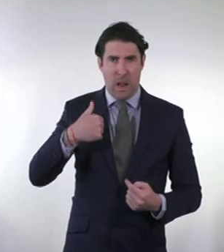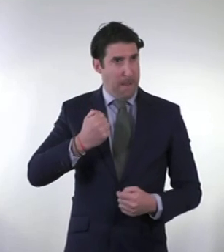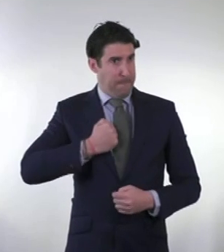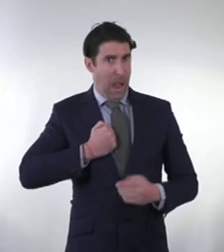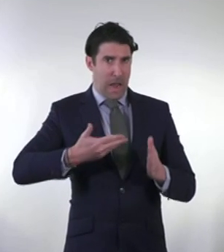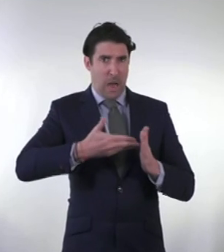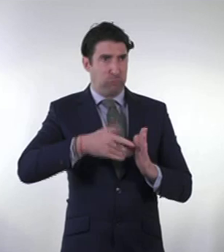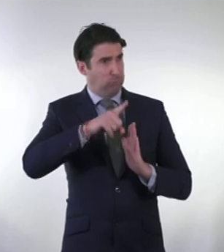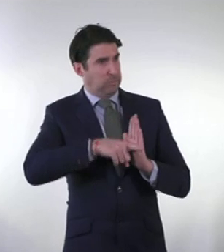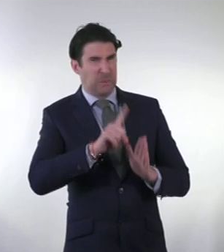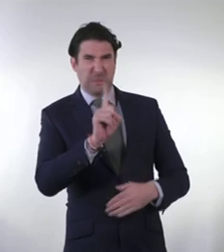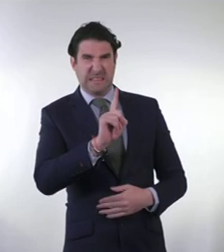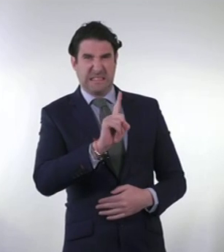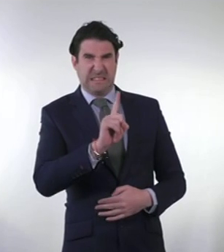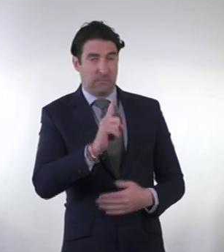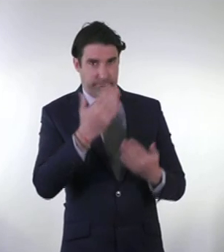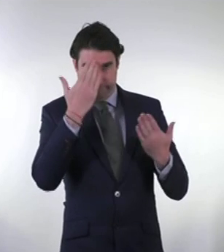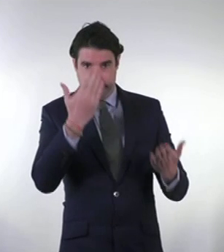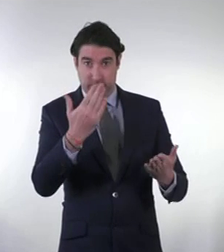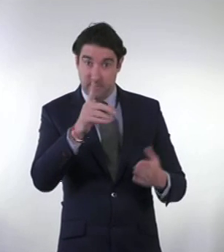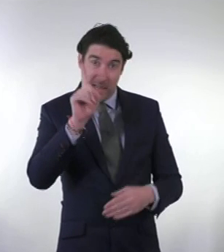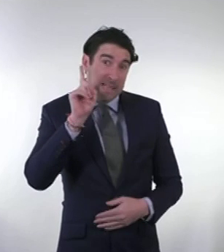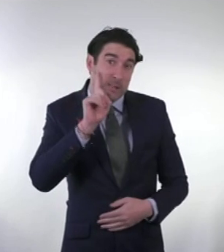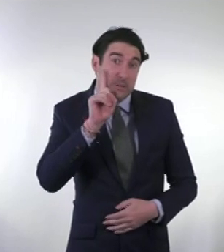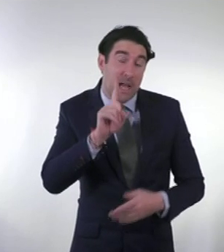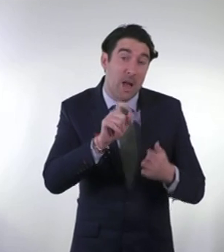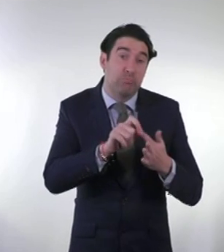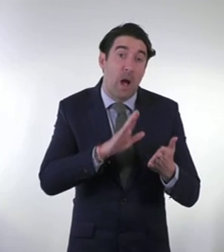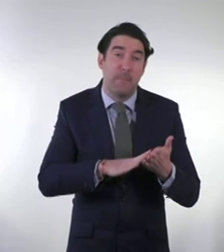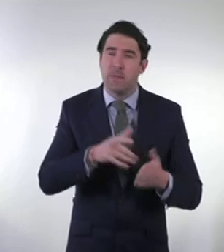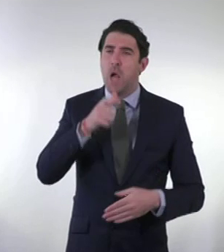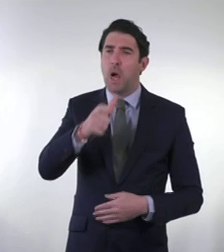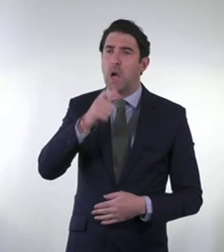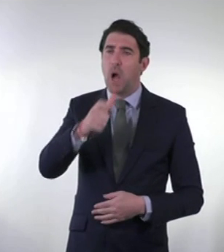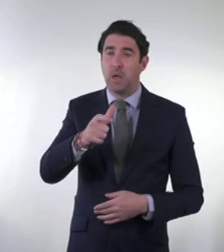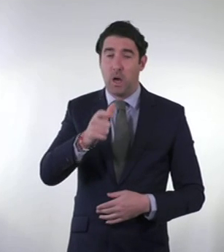Having sat opposite the Prime Minister at PMQs every week, that did not come as a surprise to me.